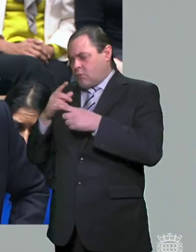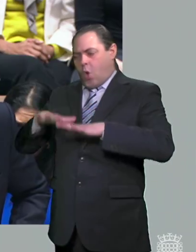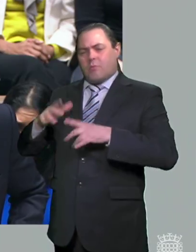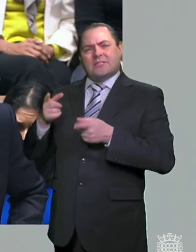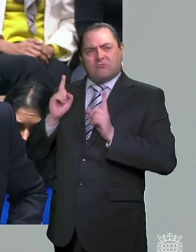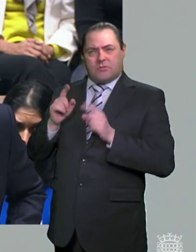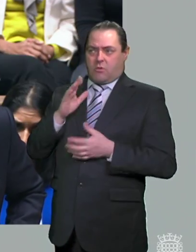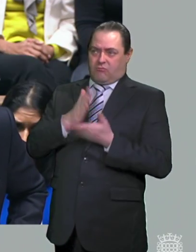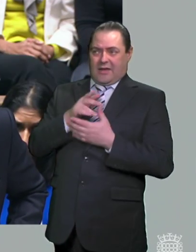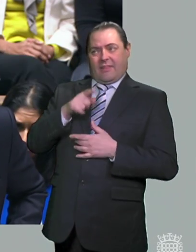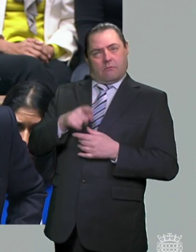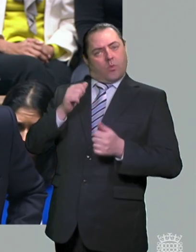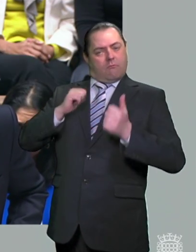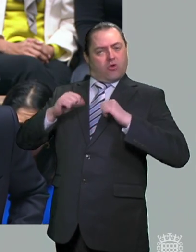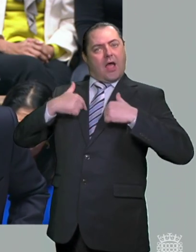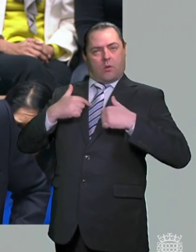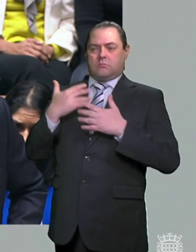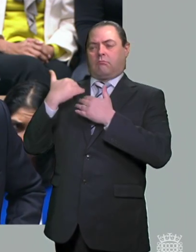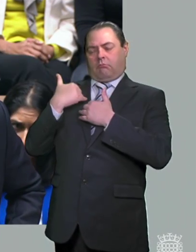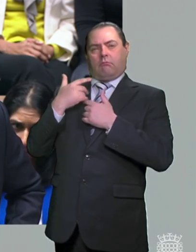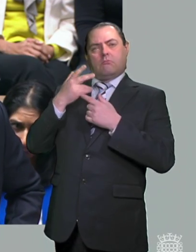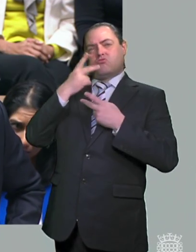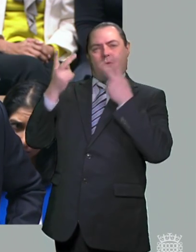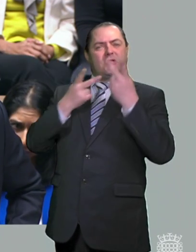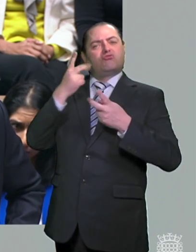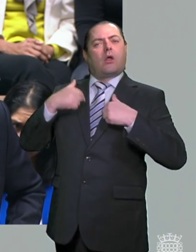More generally, it is a source of enormous pride for us to host Eurovision.